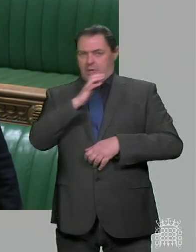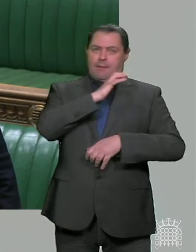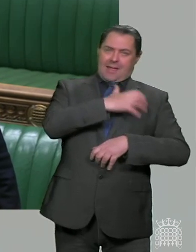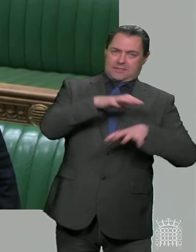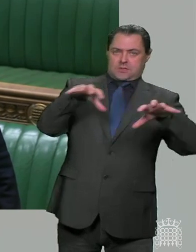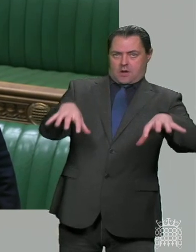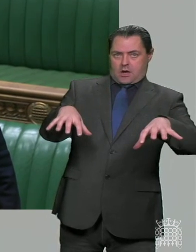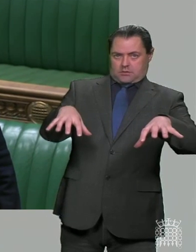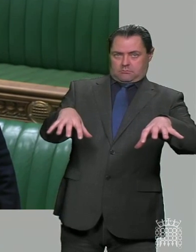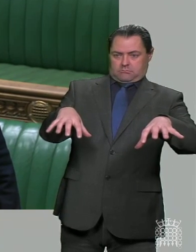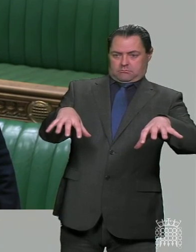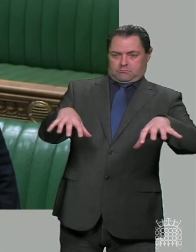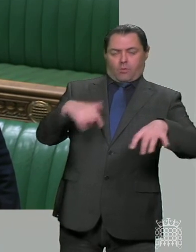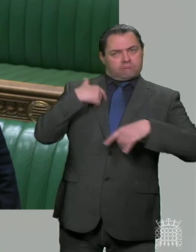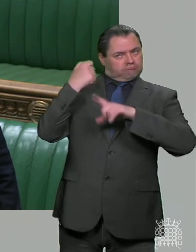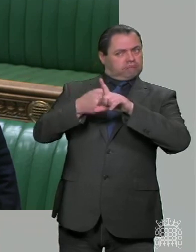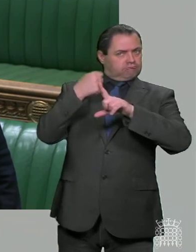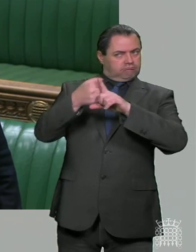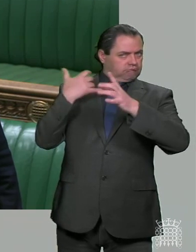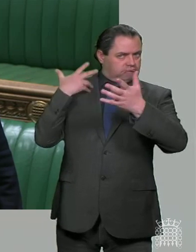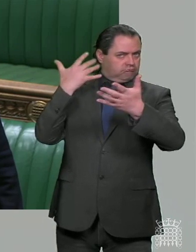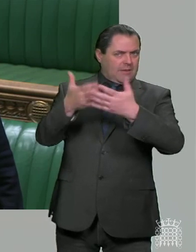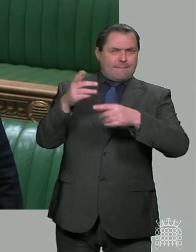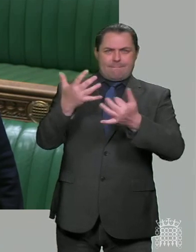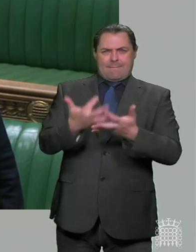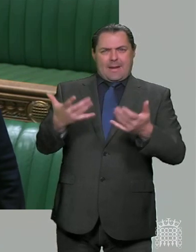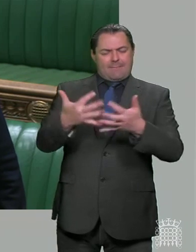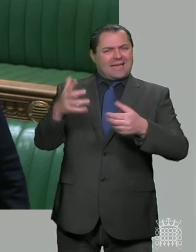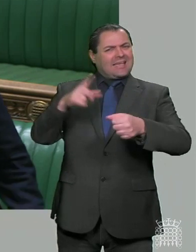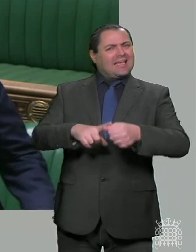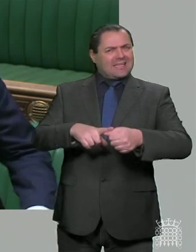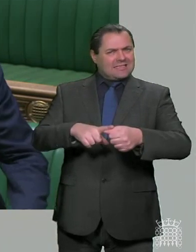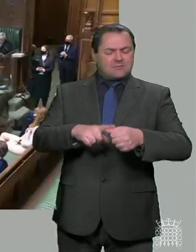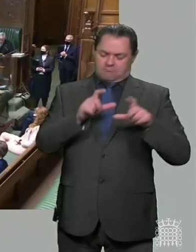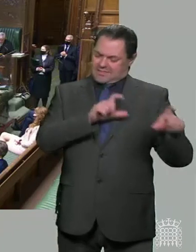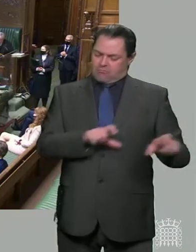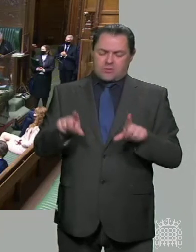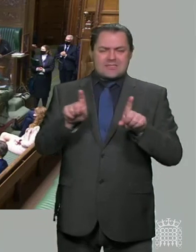The UK Government have campaigned for that for many years and it continues to be our position.